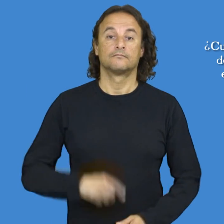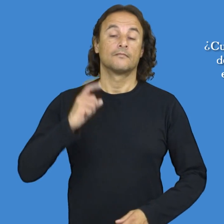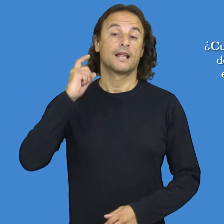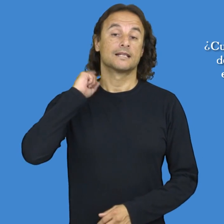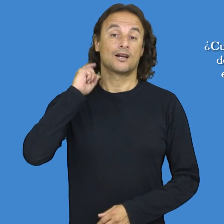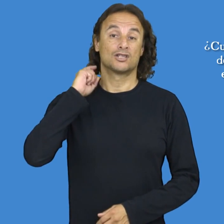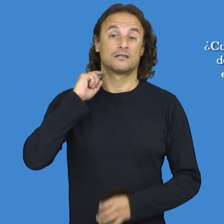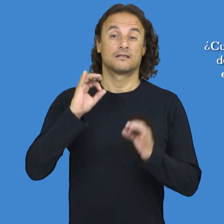meningitis